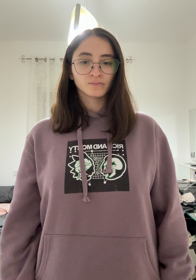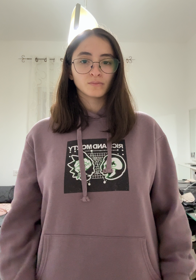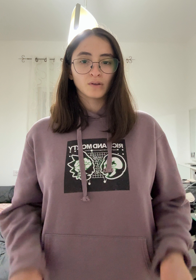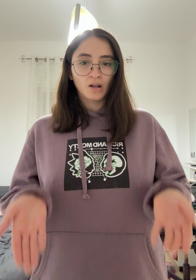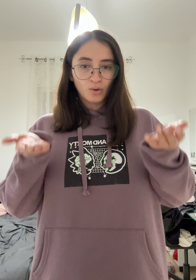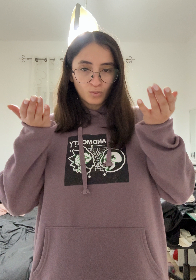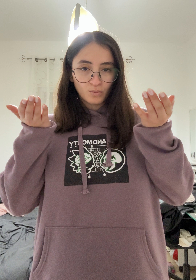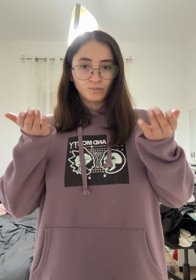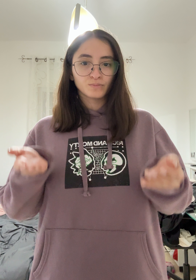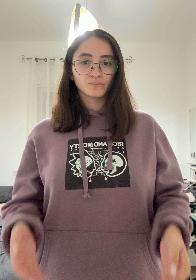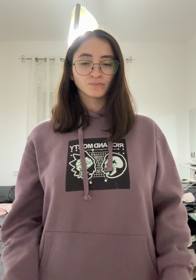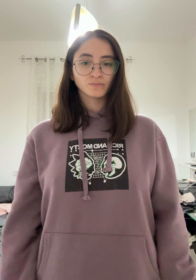לקום